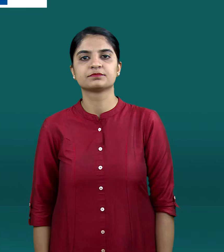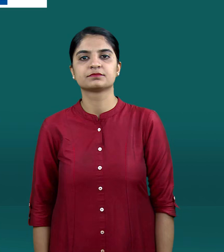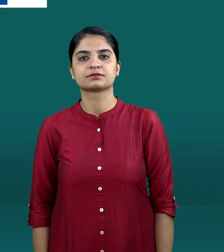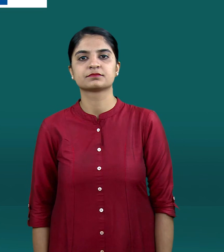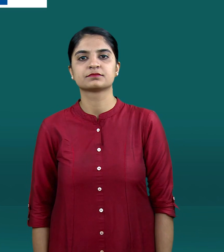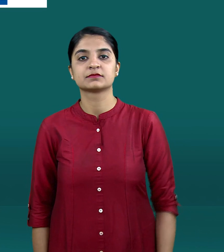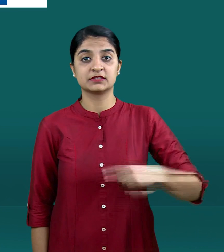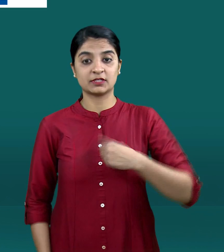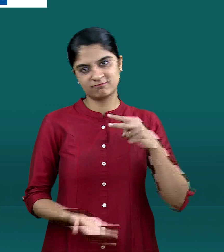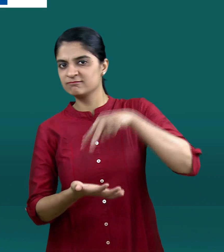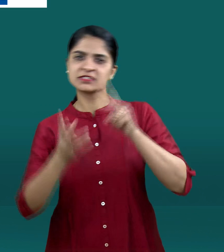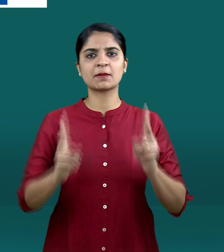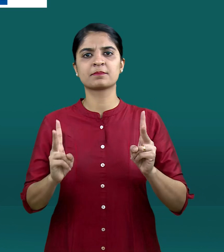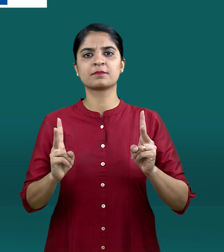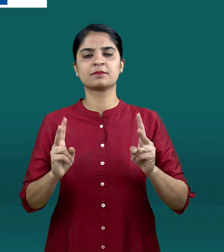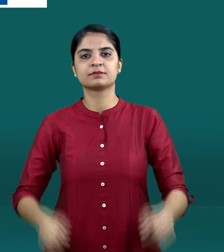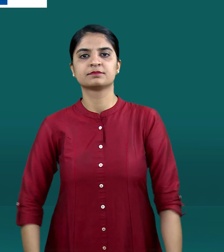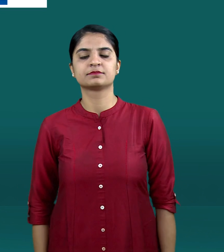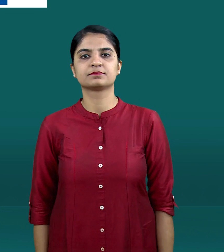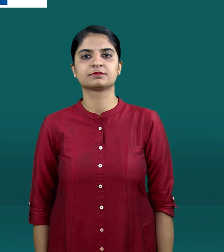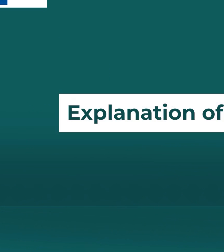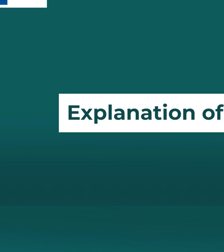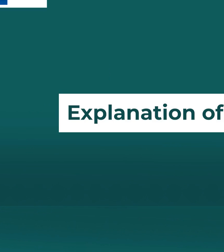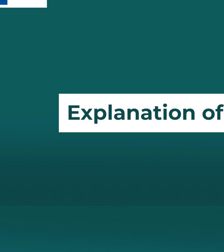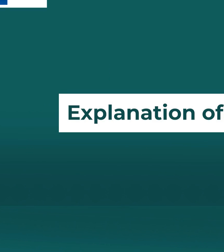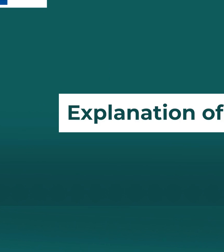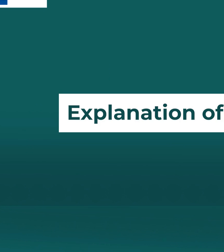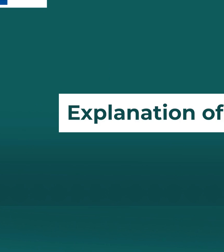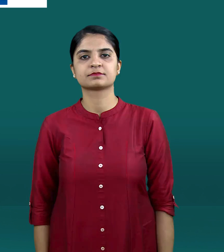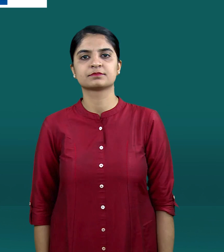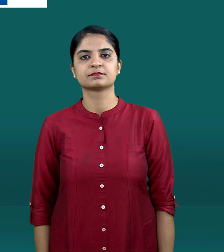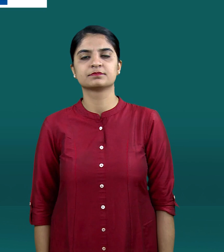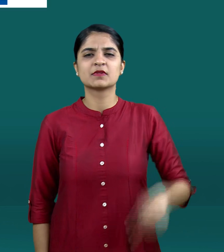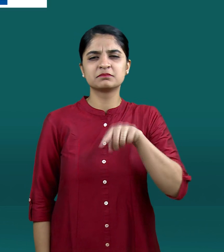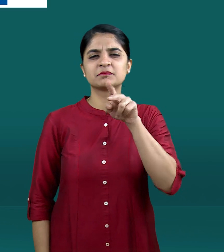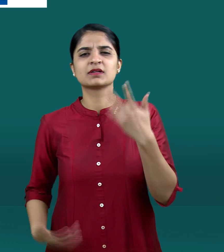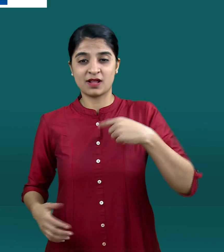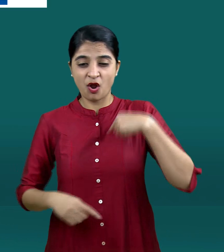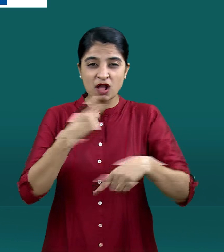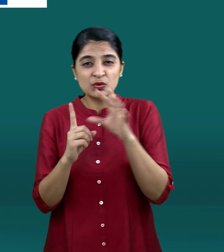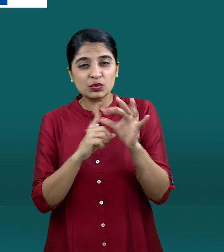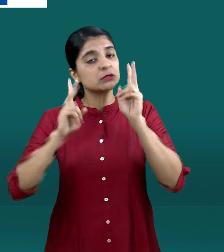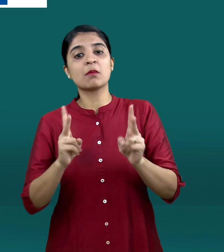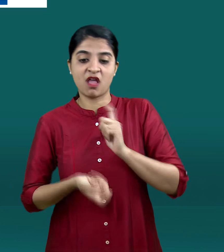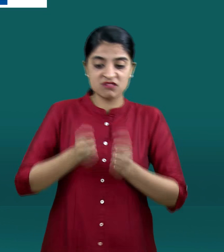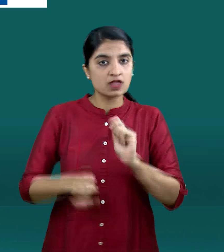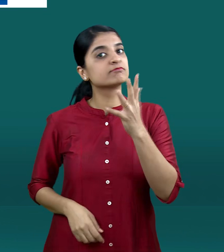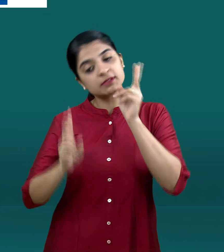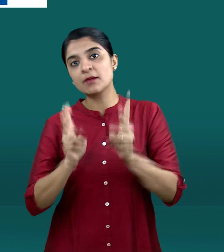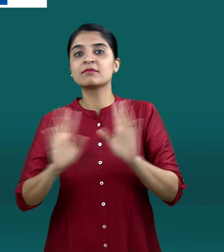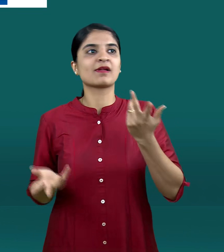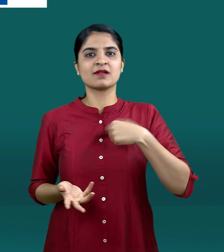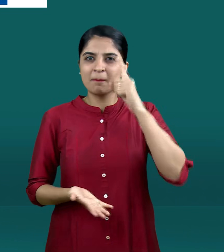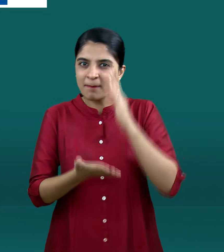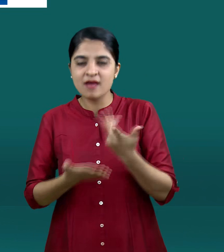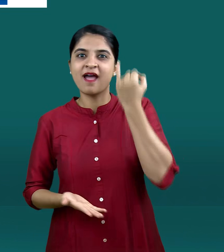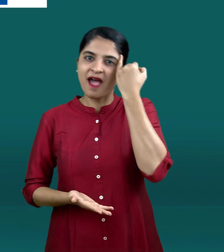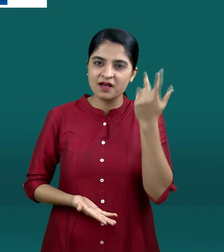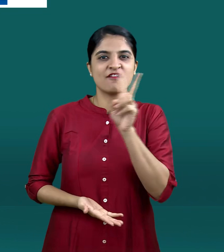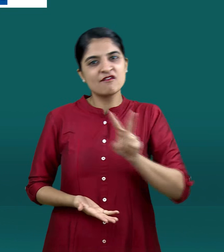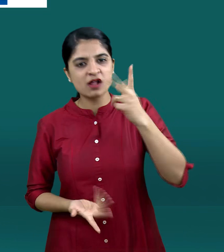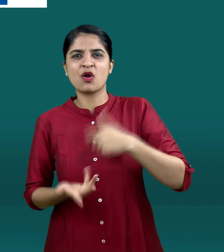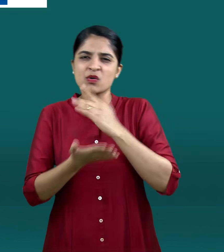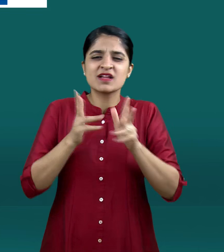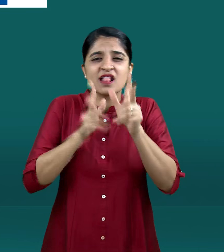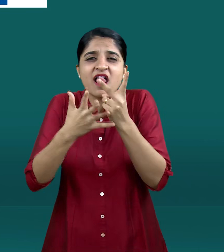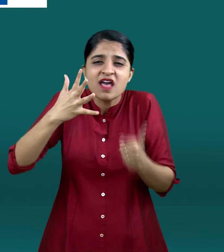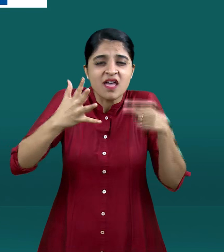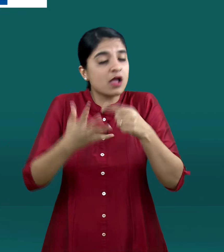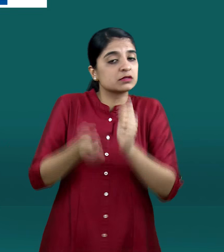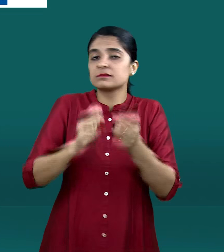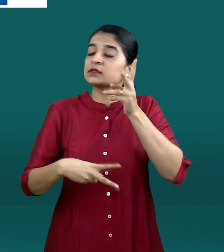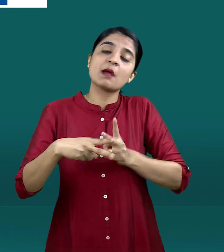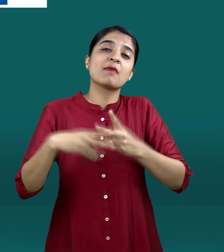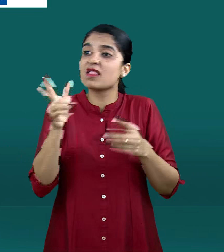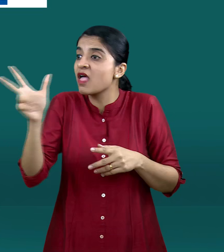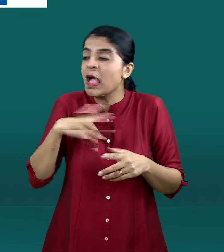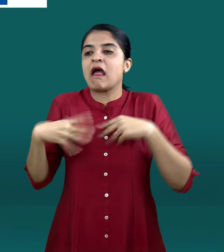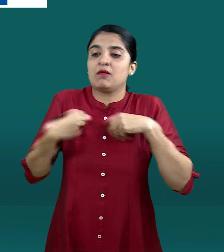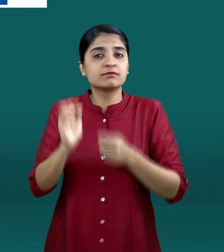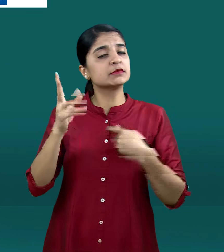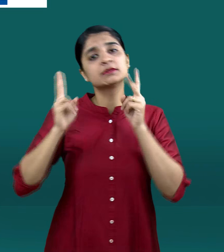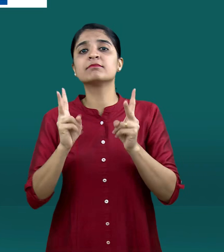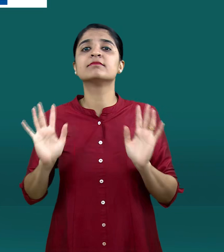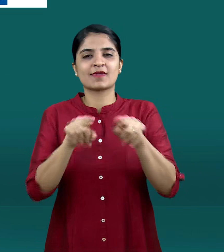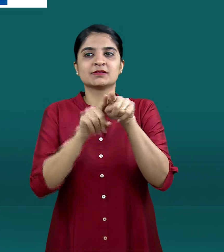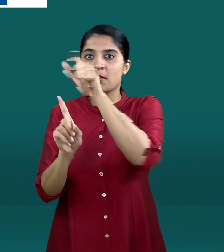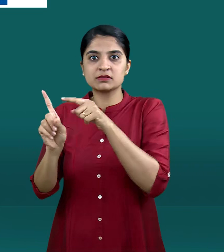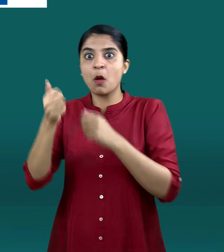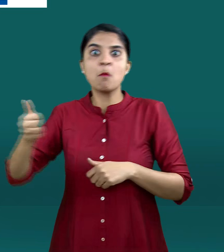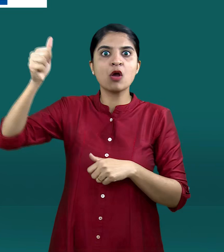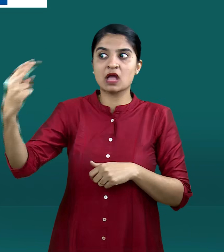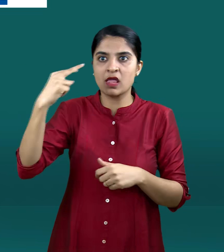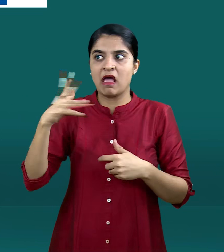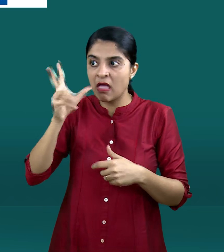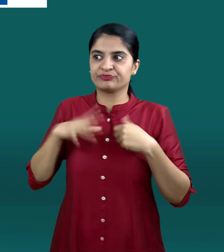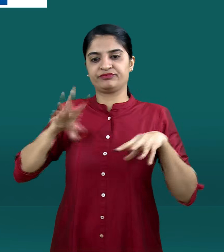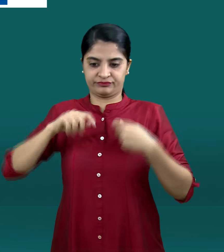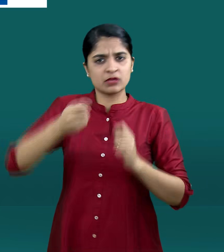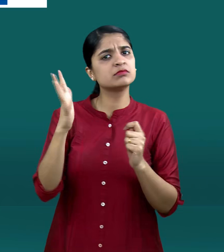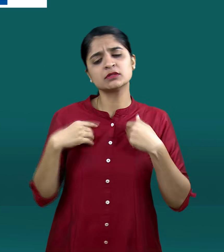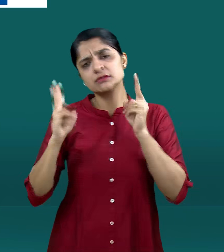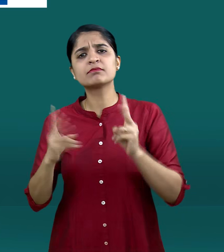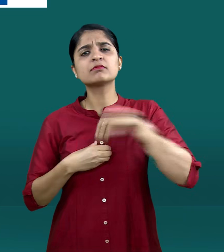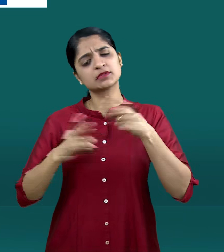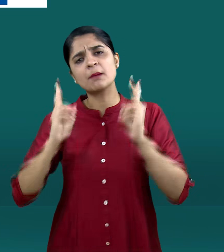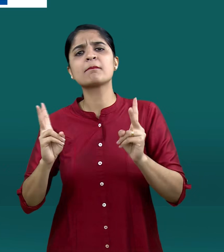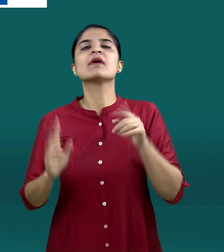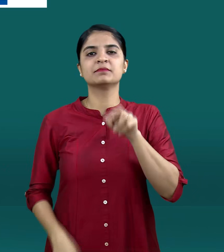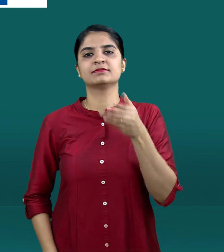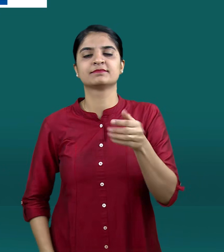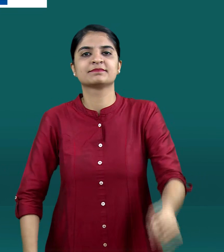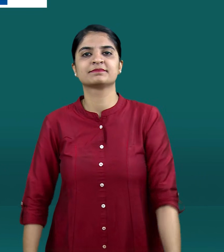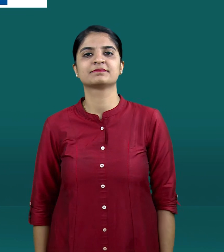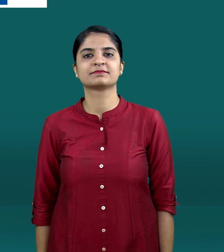Authentic self